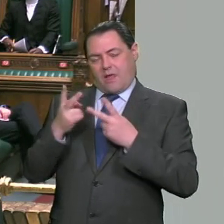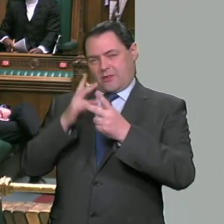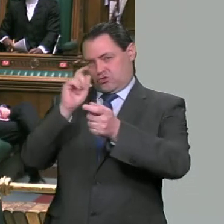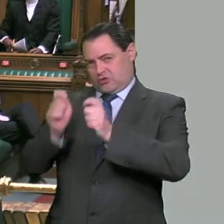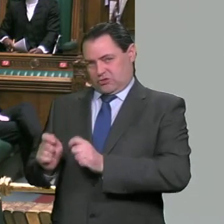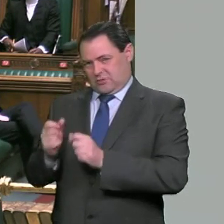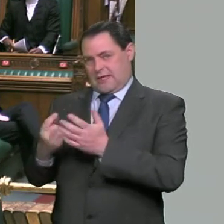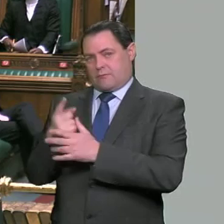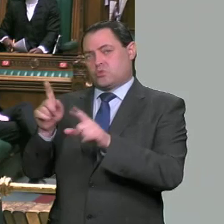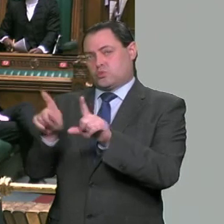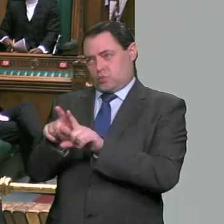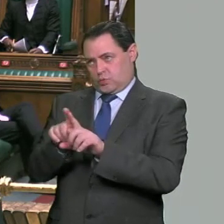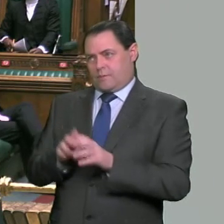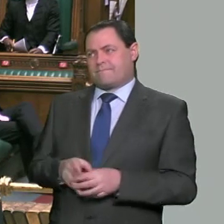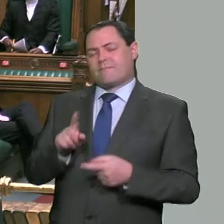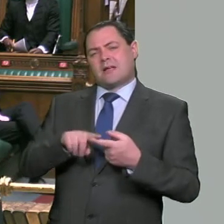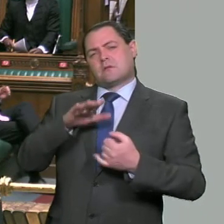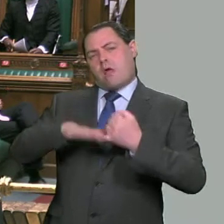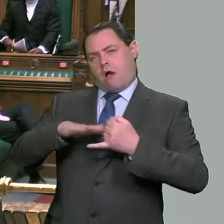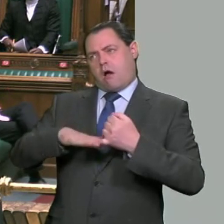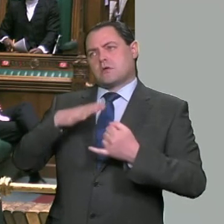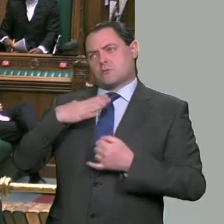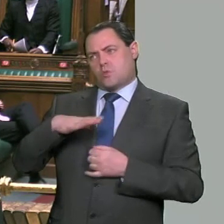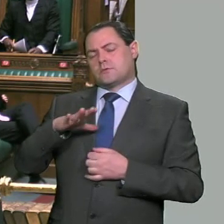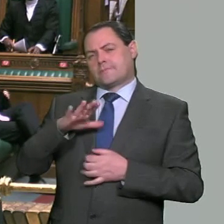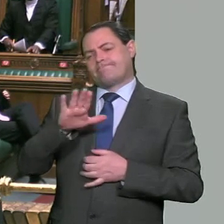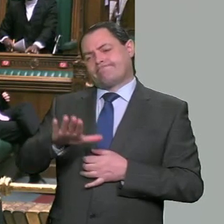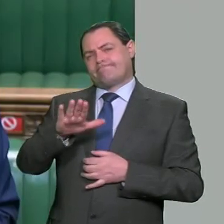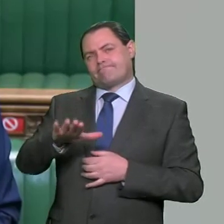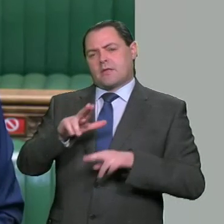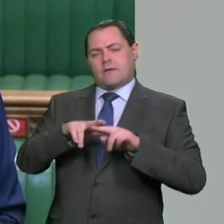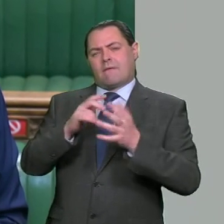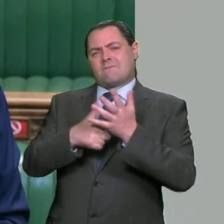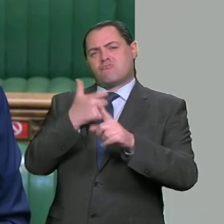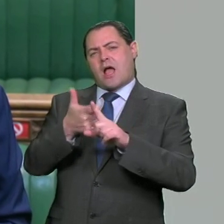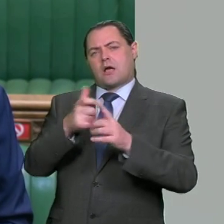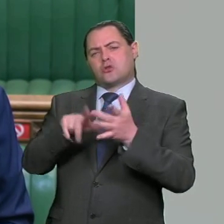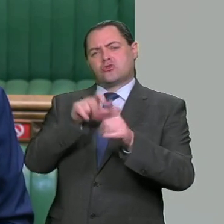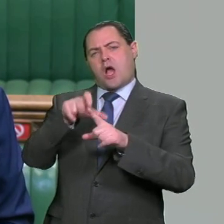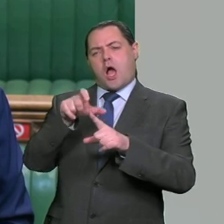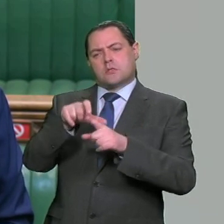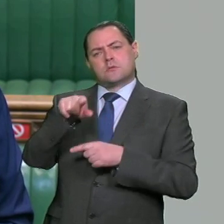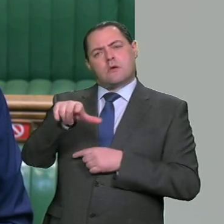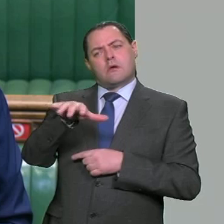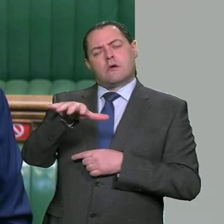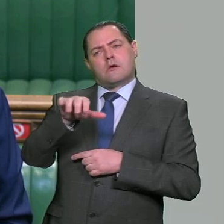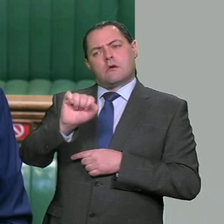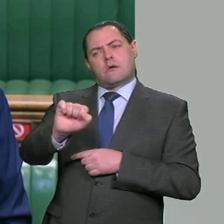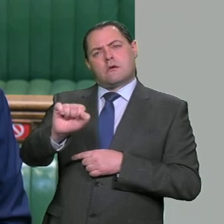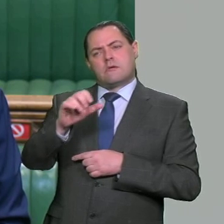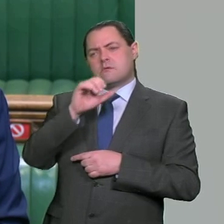Finally, Mr Speaker, may I send my condolences to the family of Frank Judd, who died earlier this week?